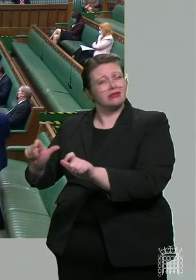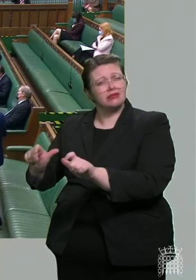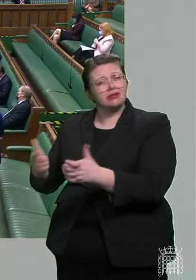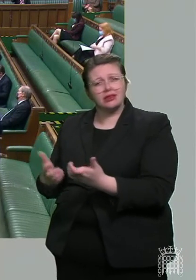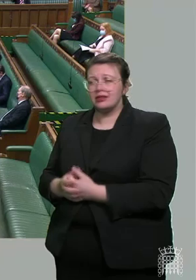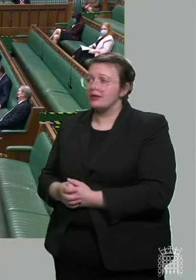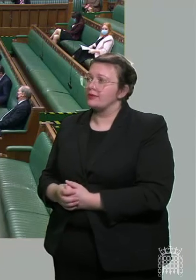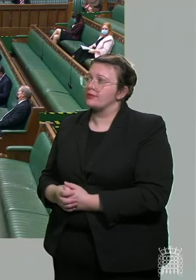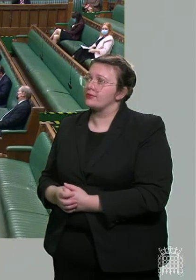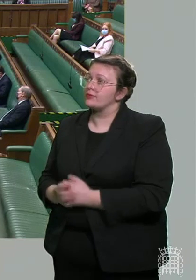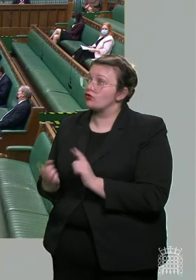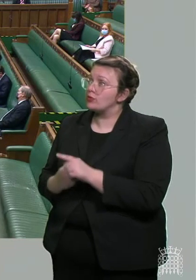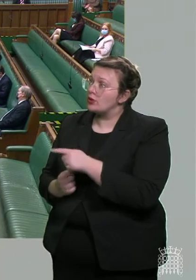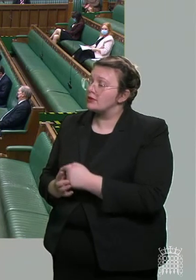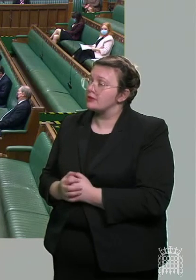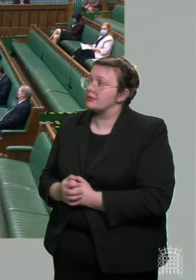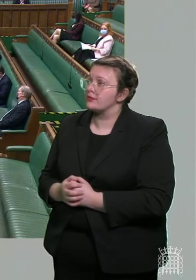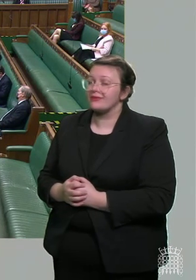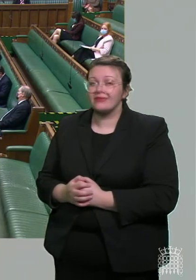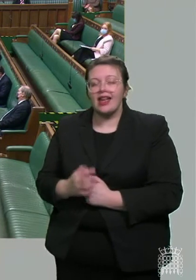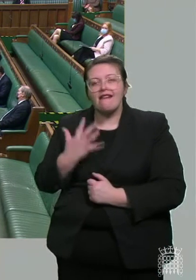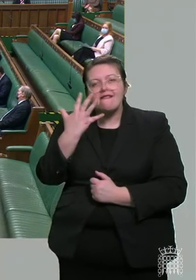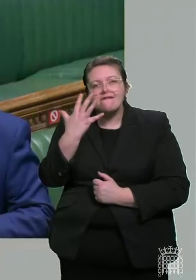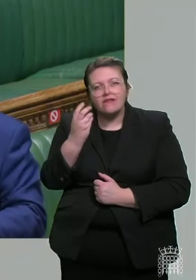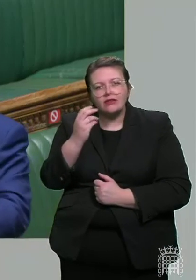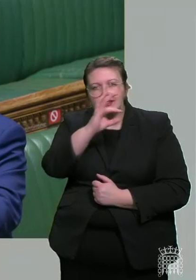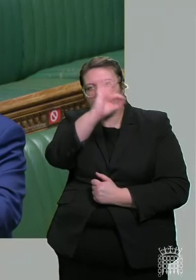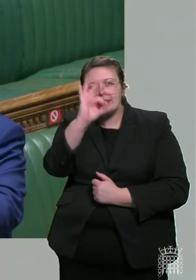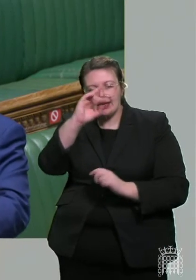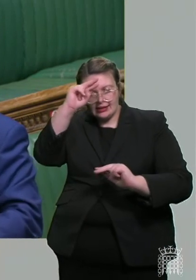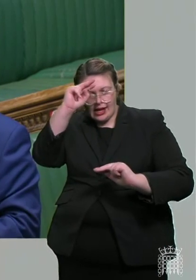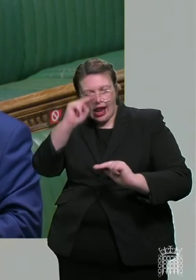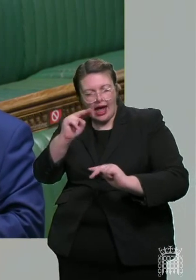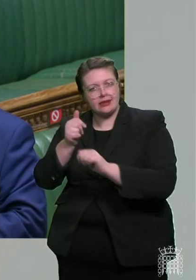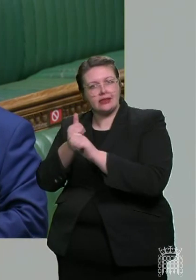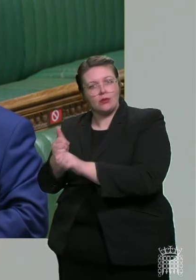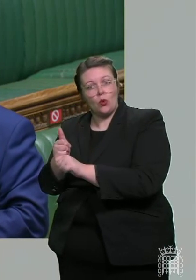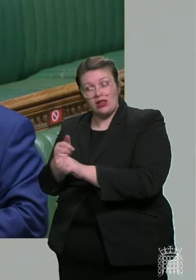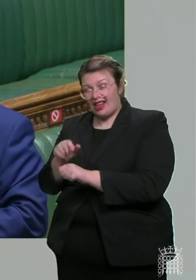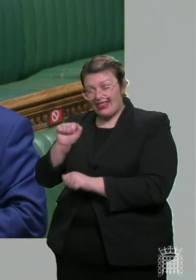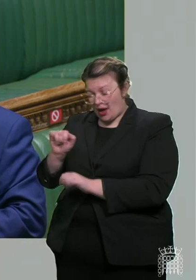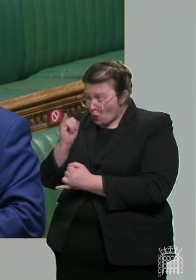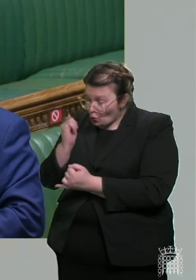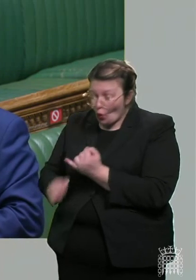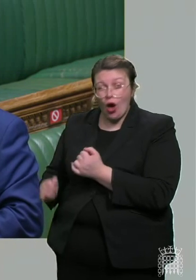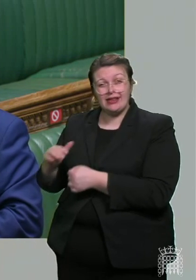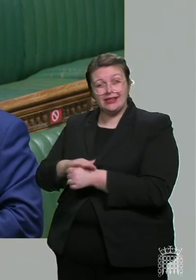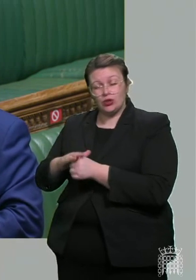The reality is a 50% cut to Yemen aid at a time of a global pandemic.